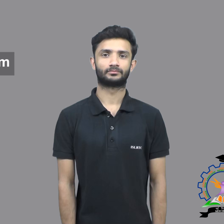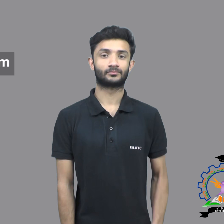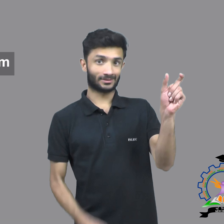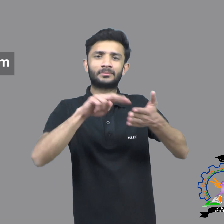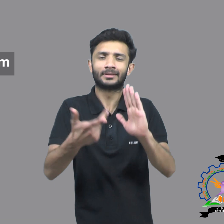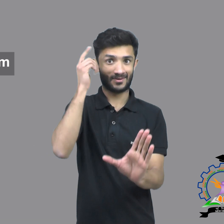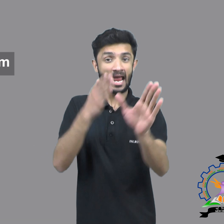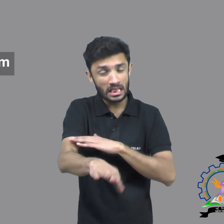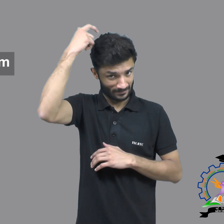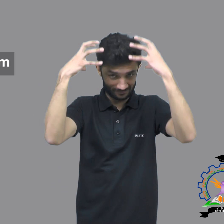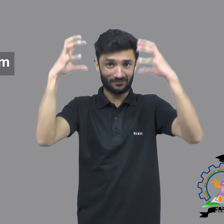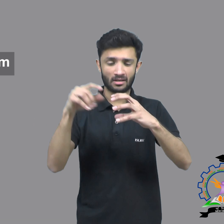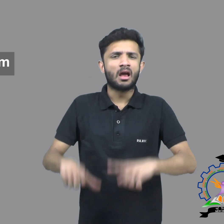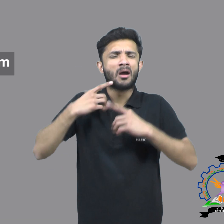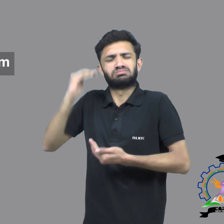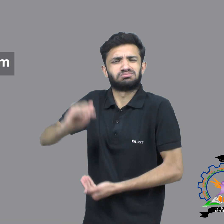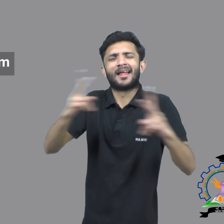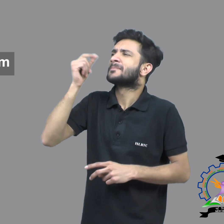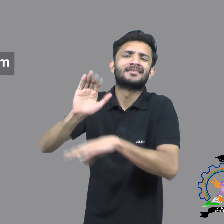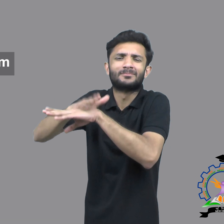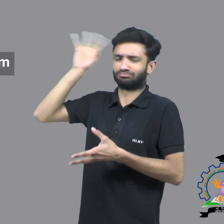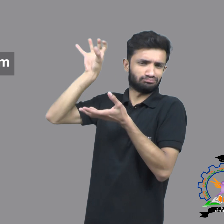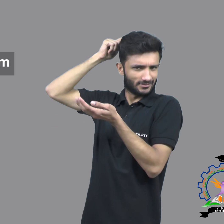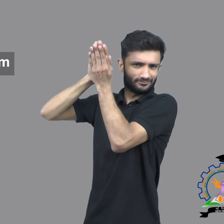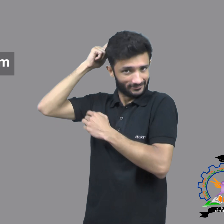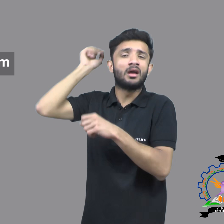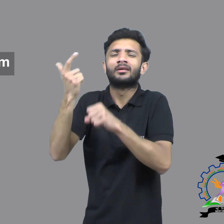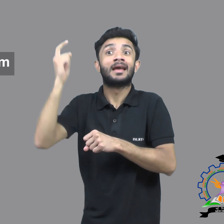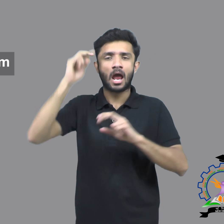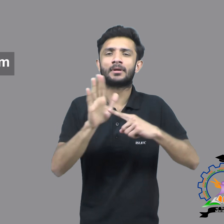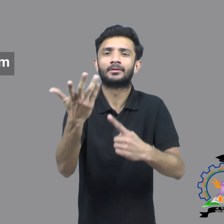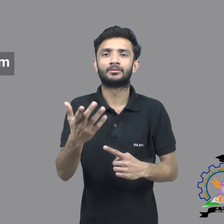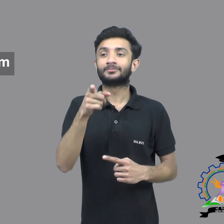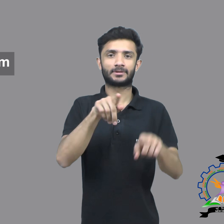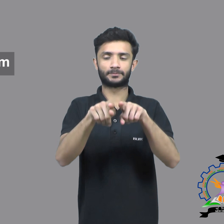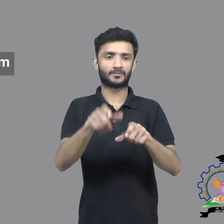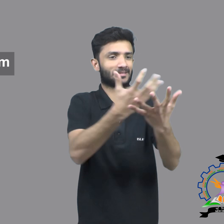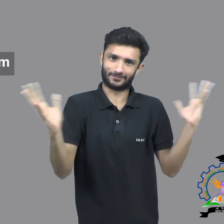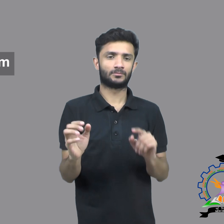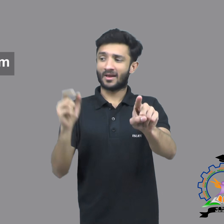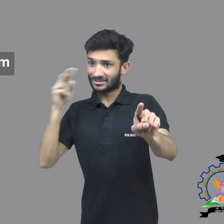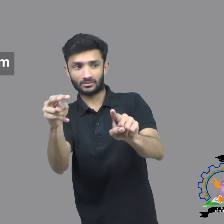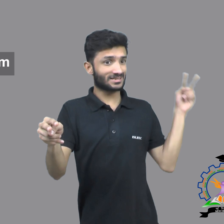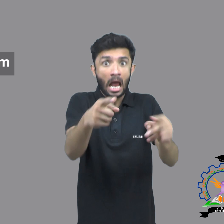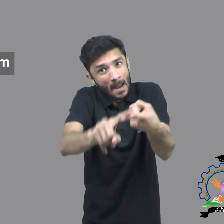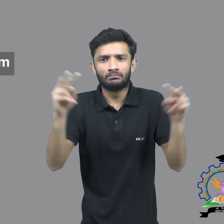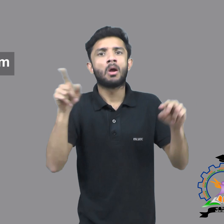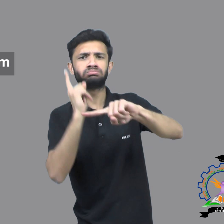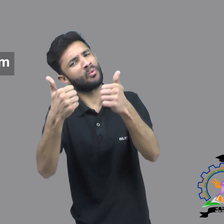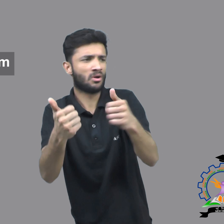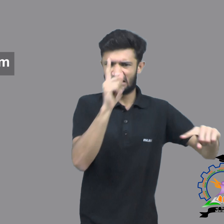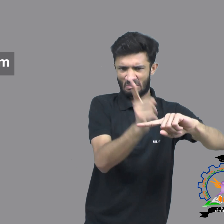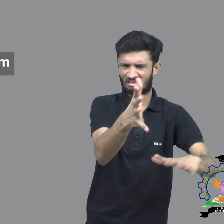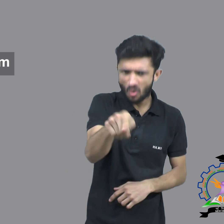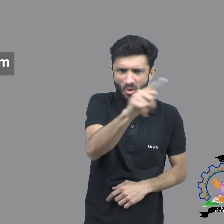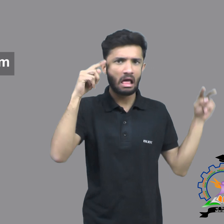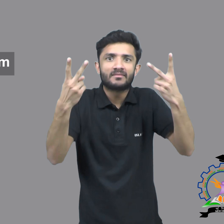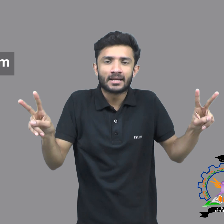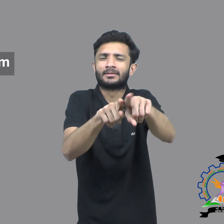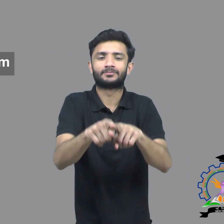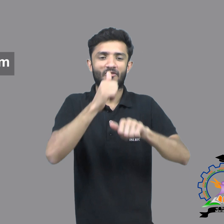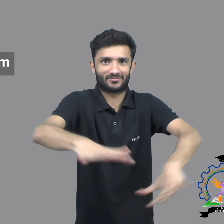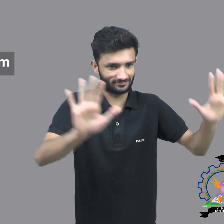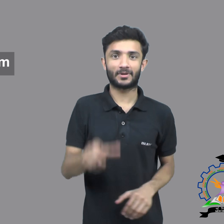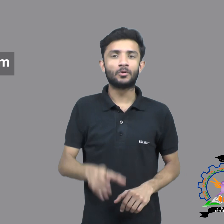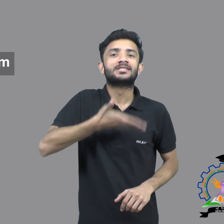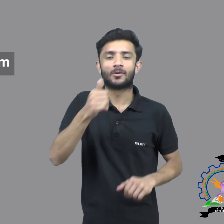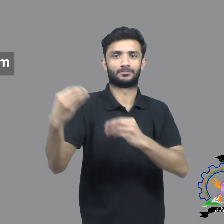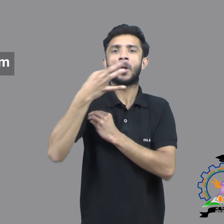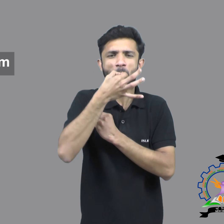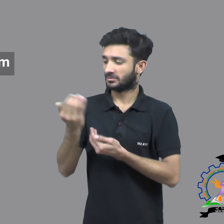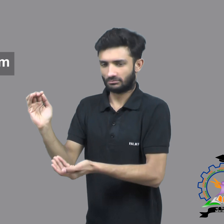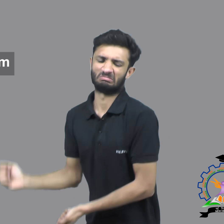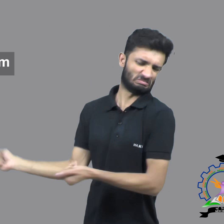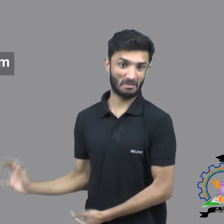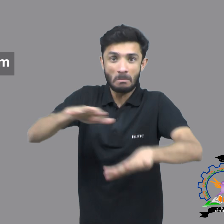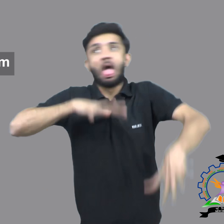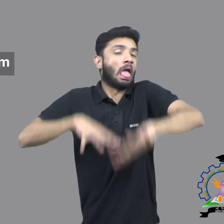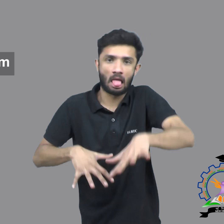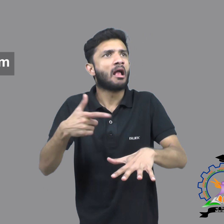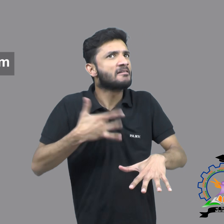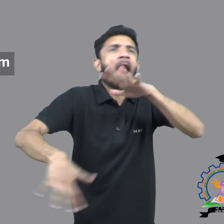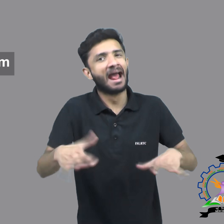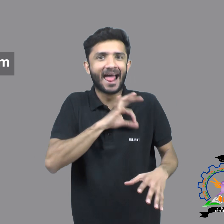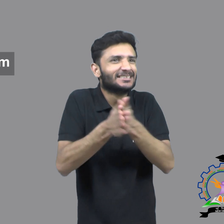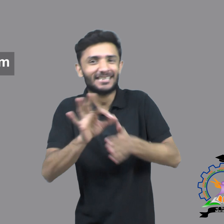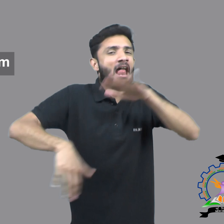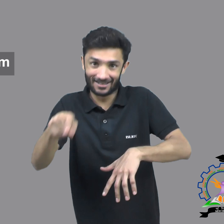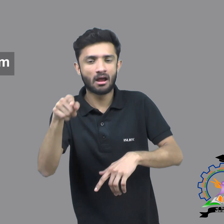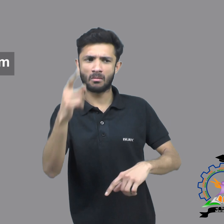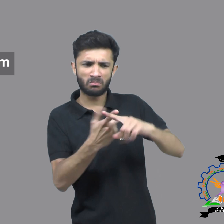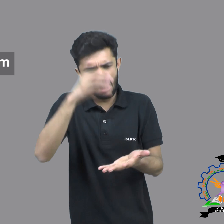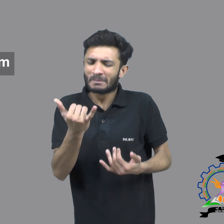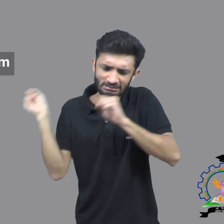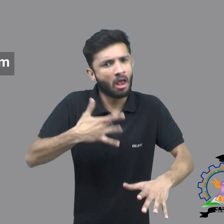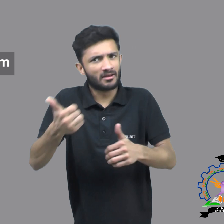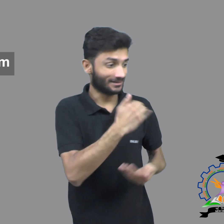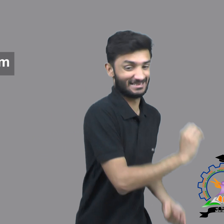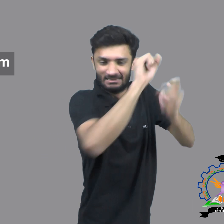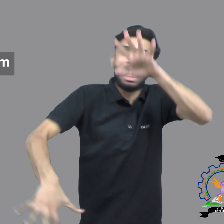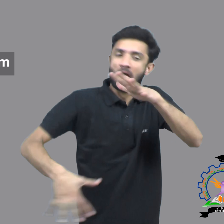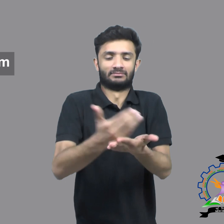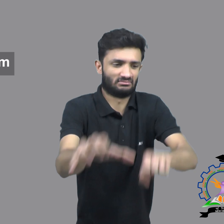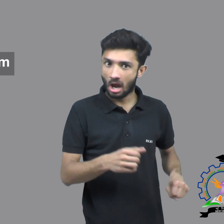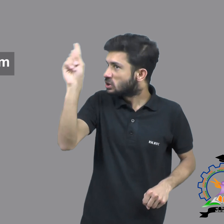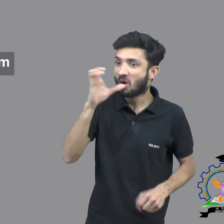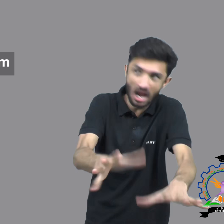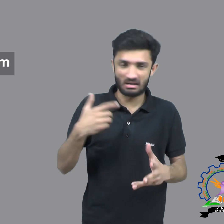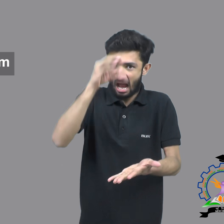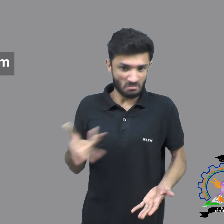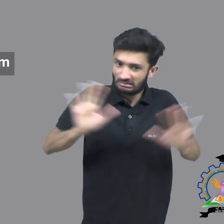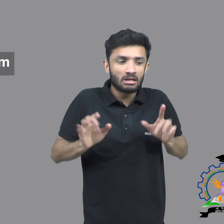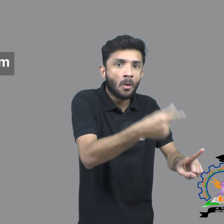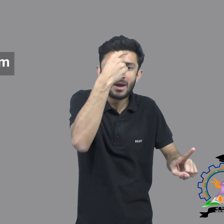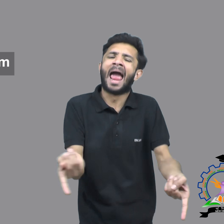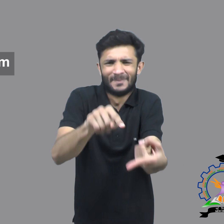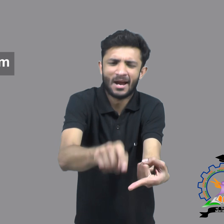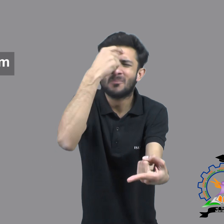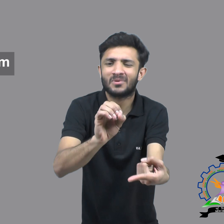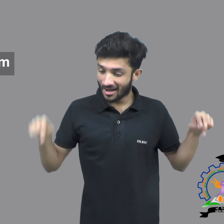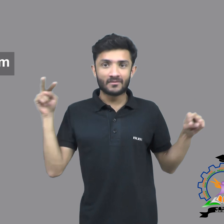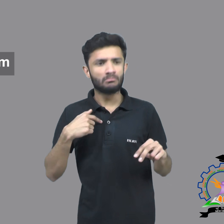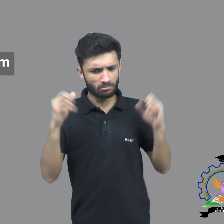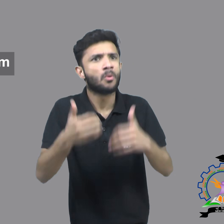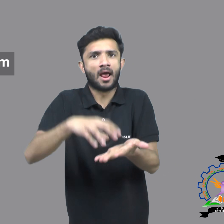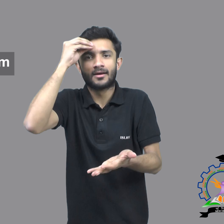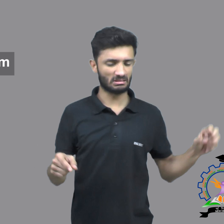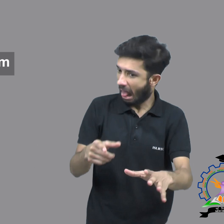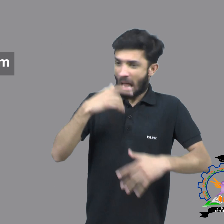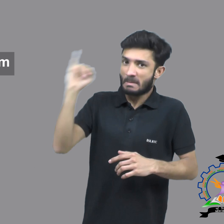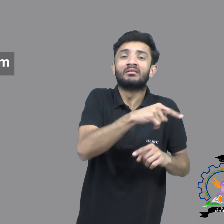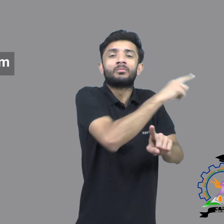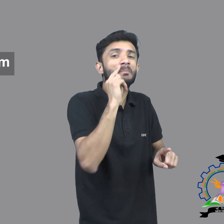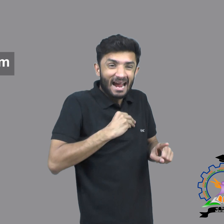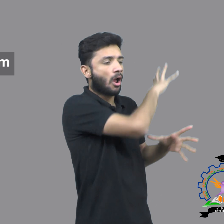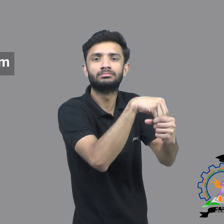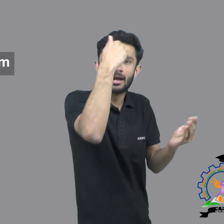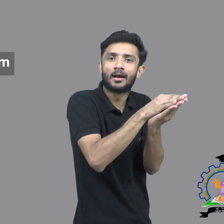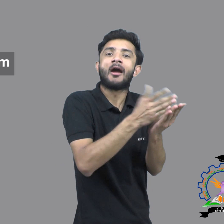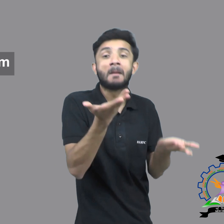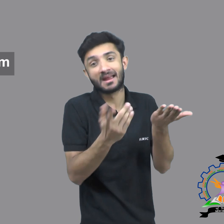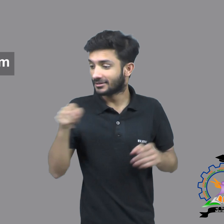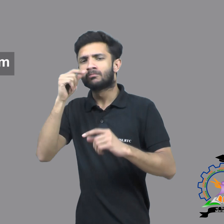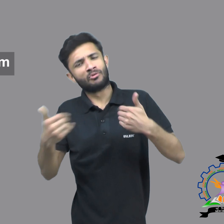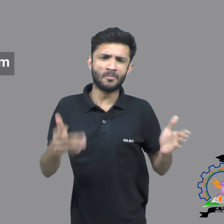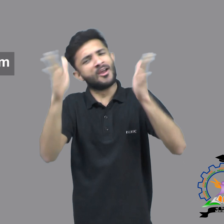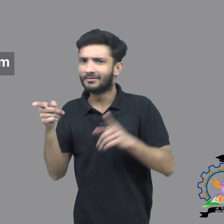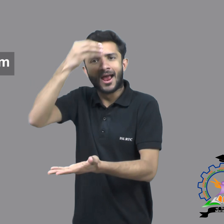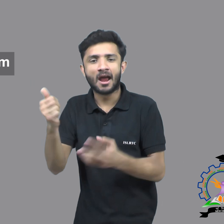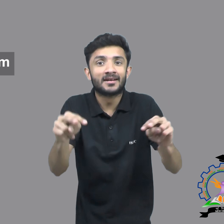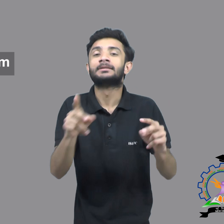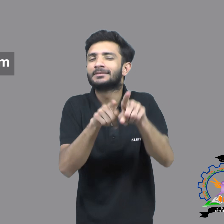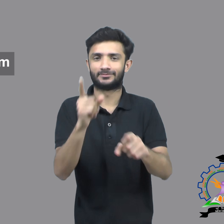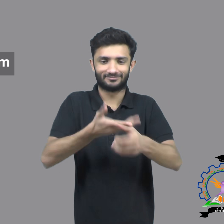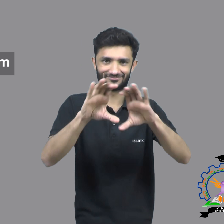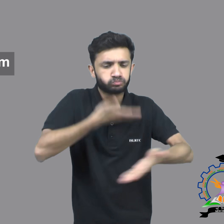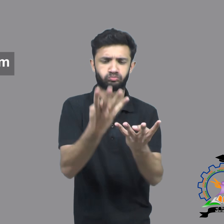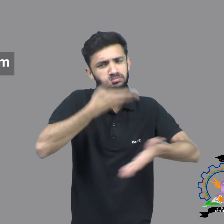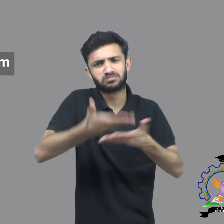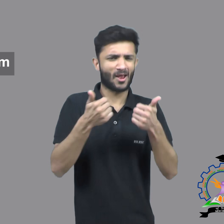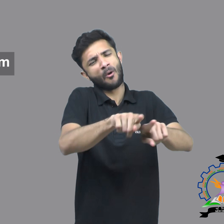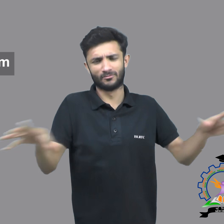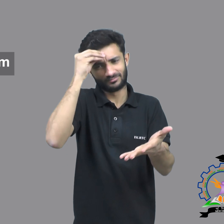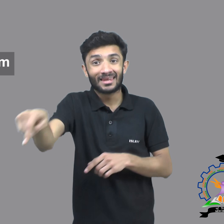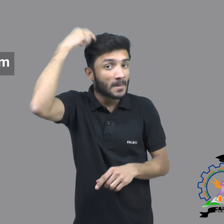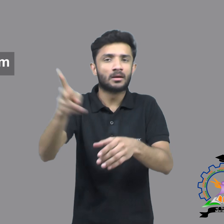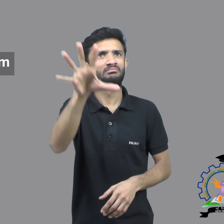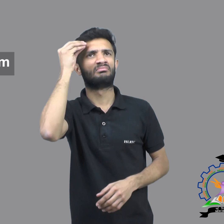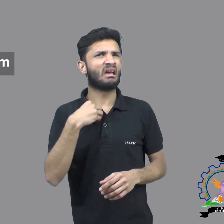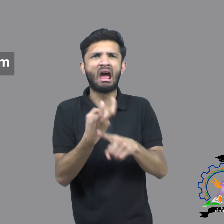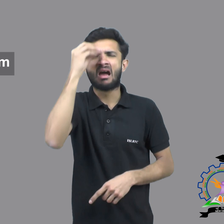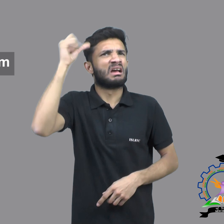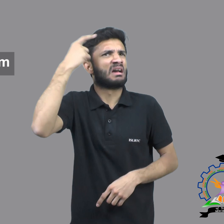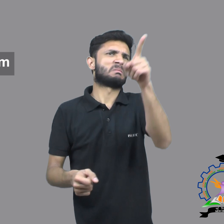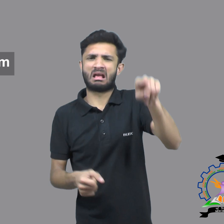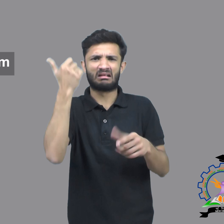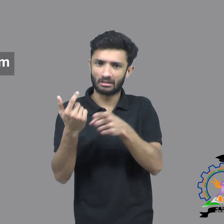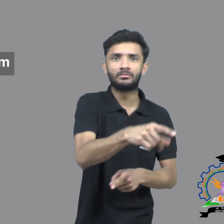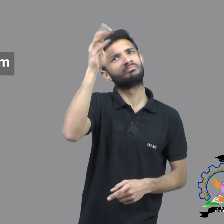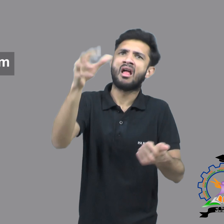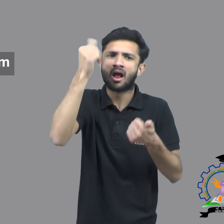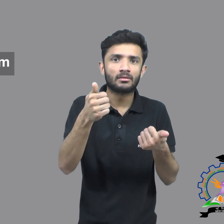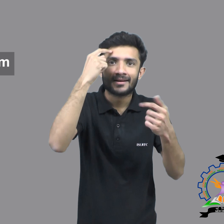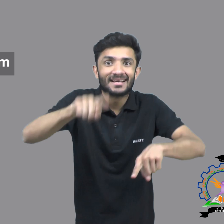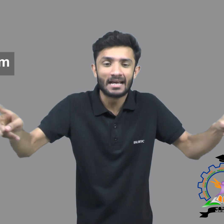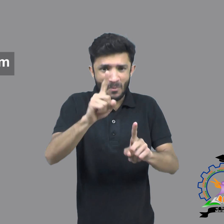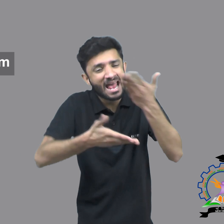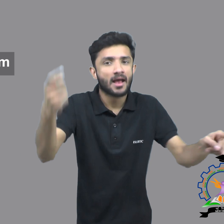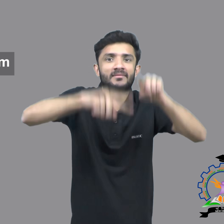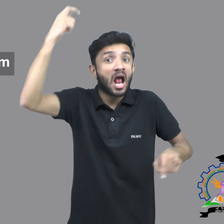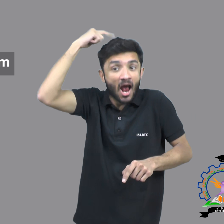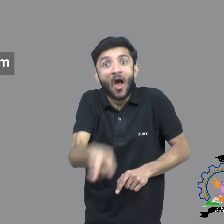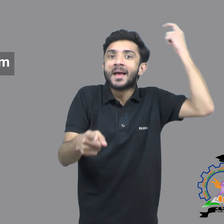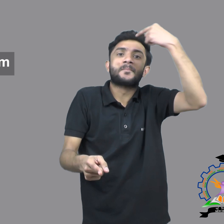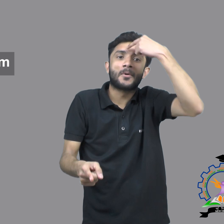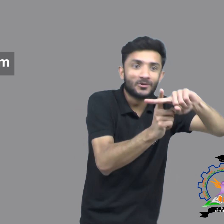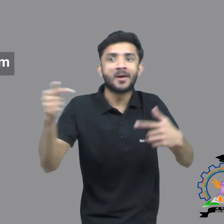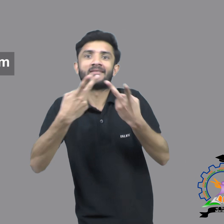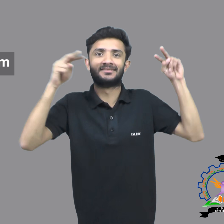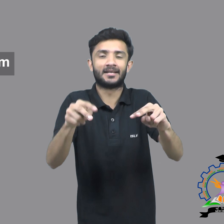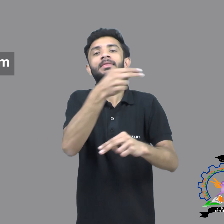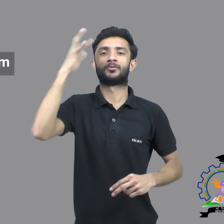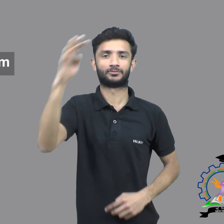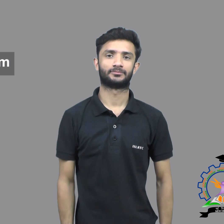Constructivism